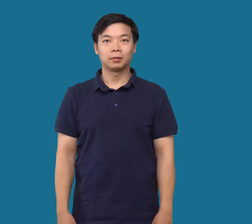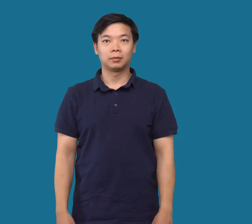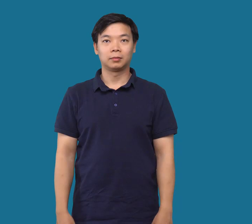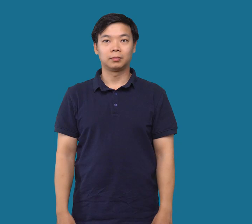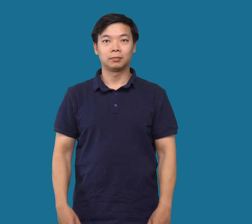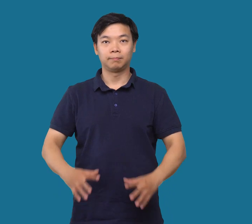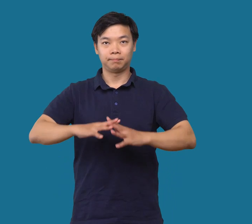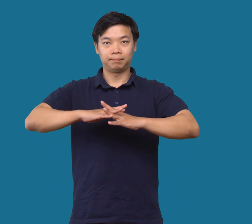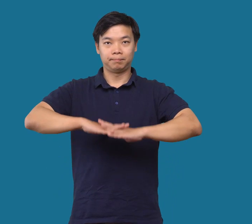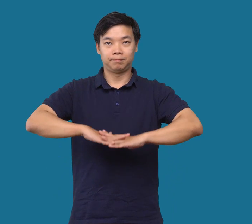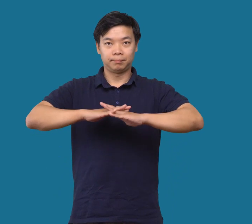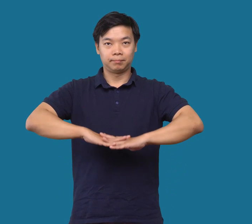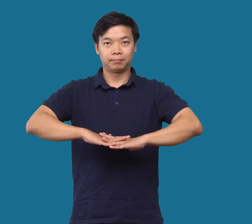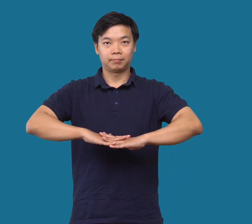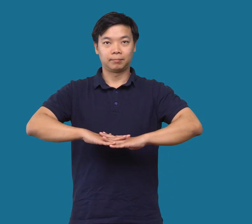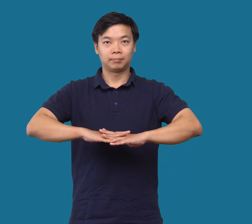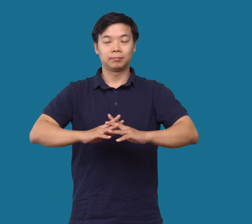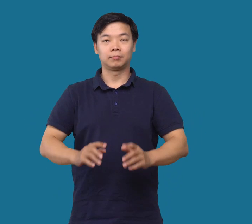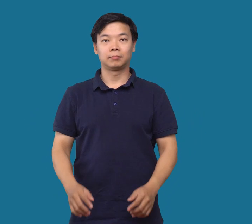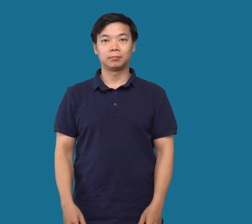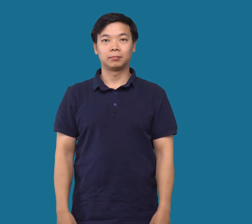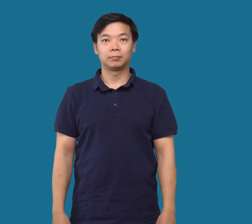con ếch